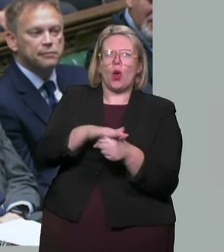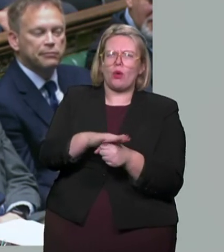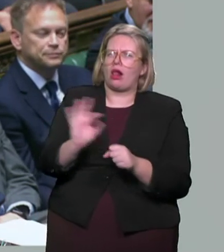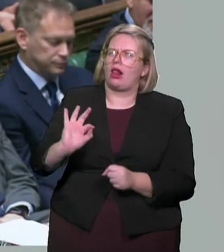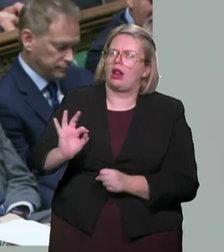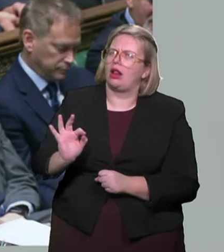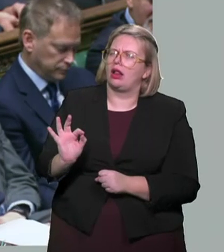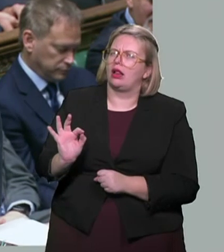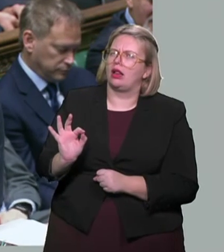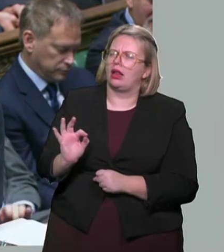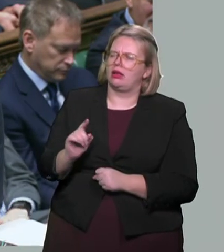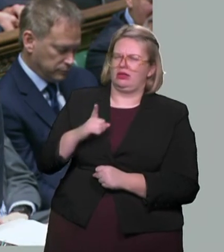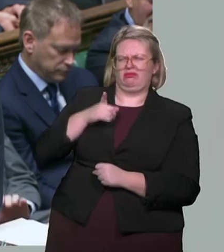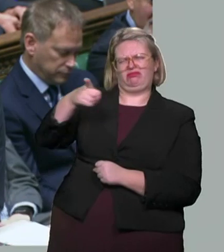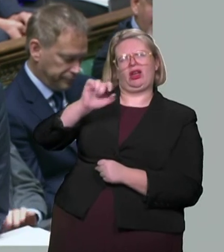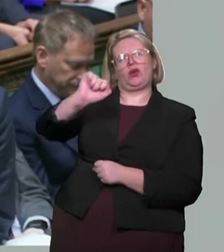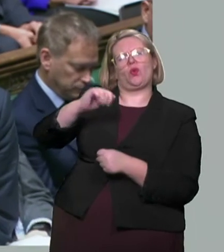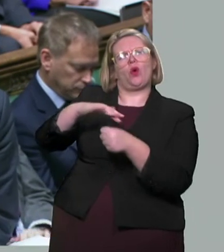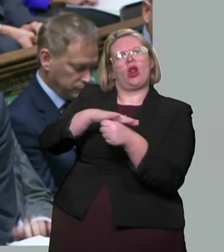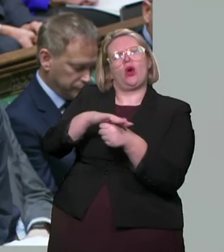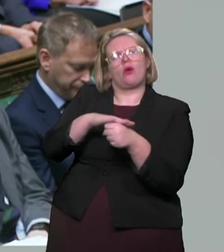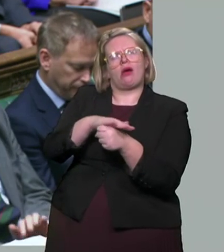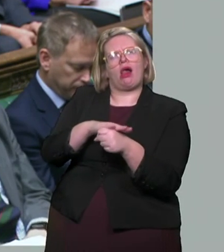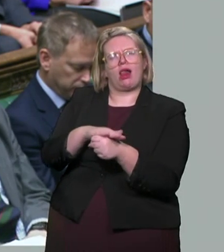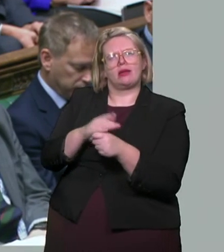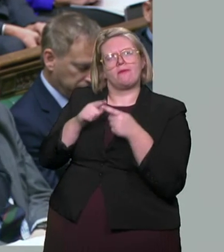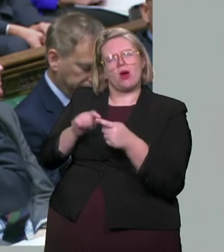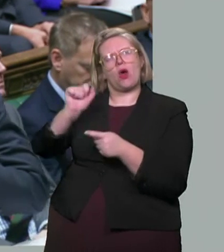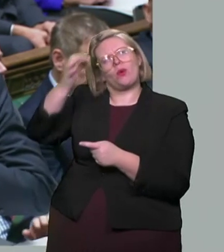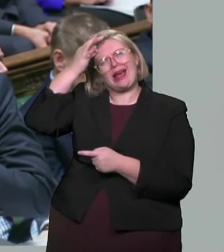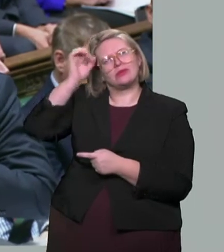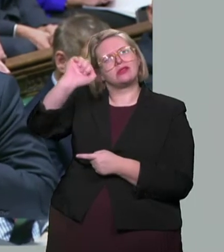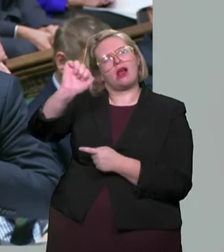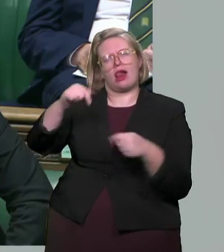I understand that the draft Bassetlaw local plan is subject to consultation.